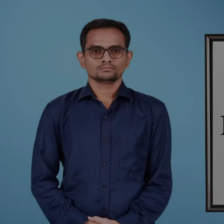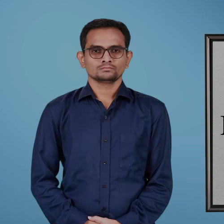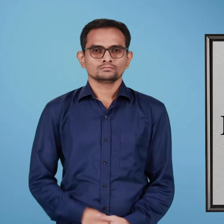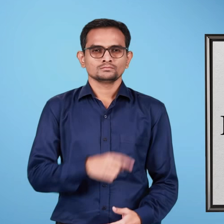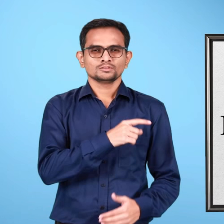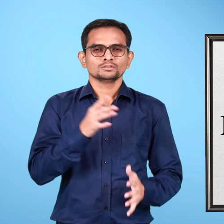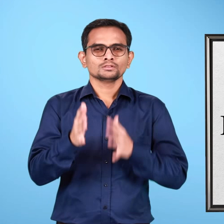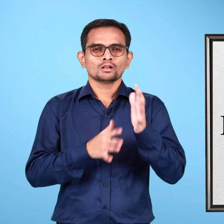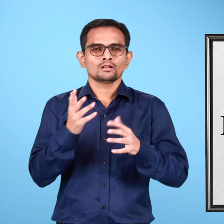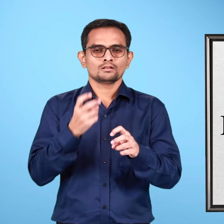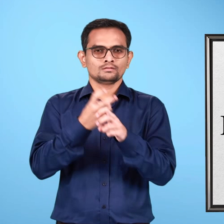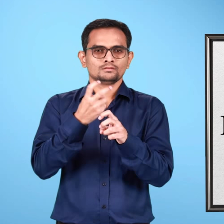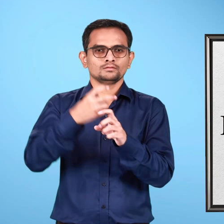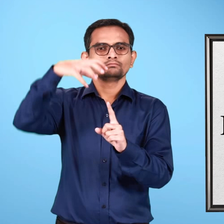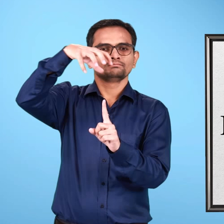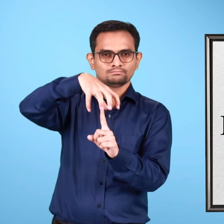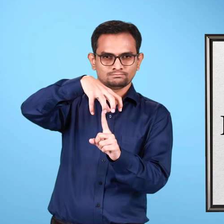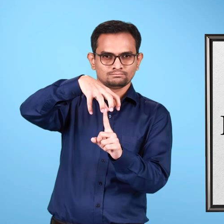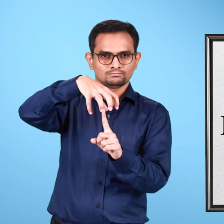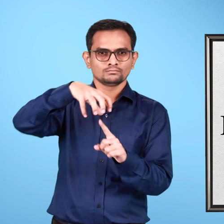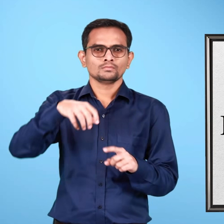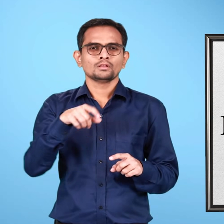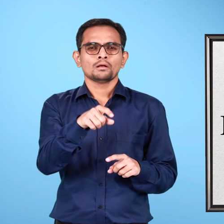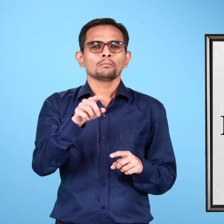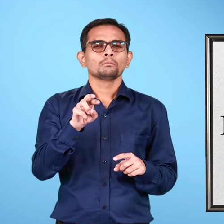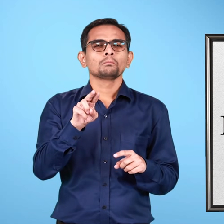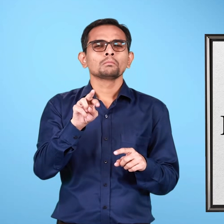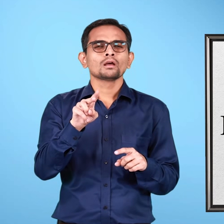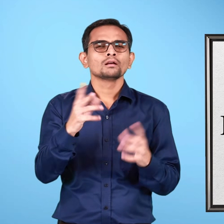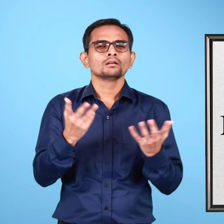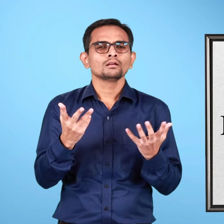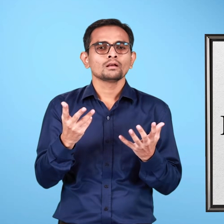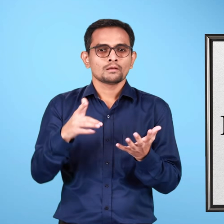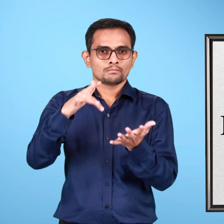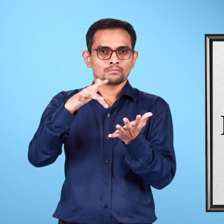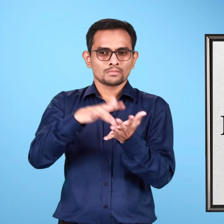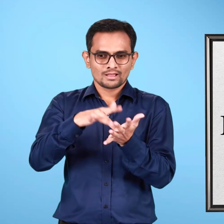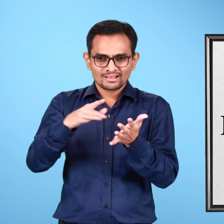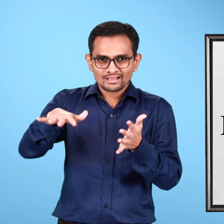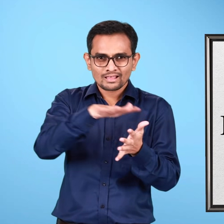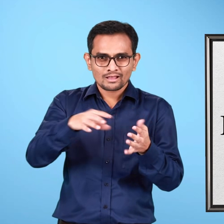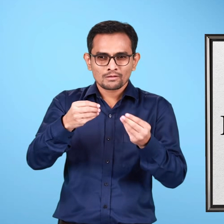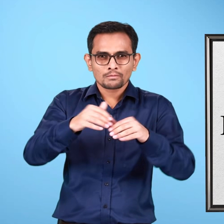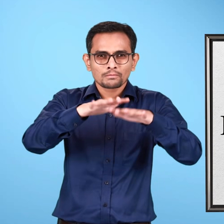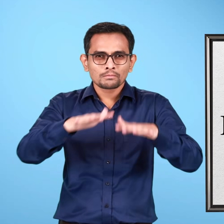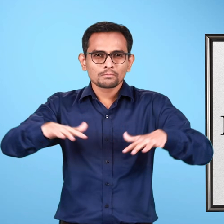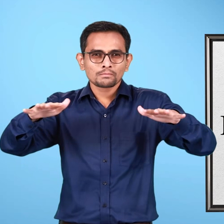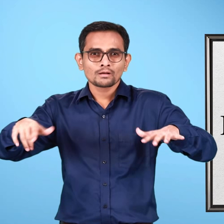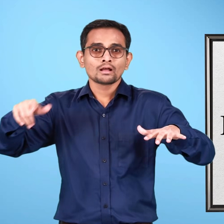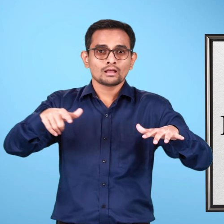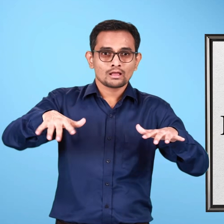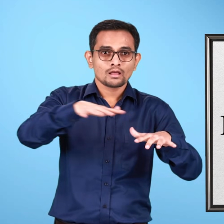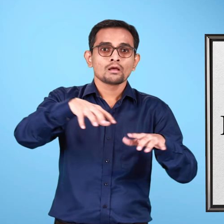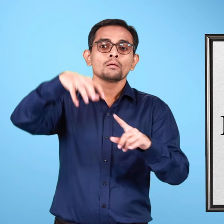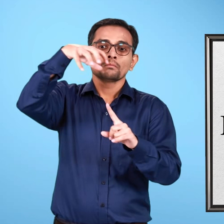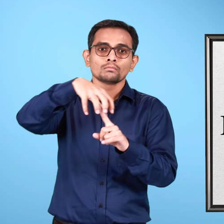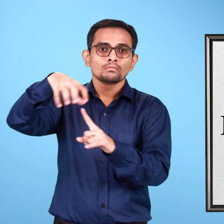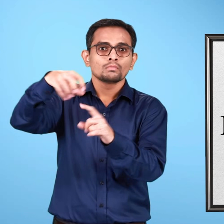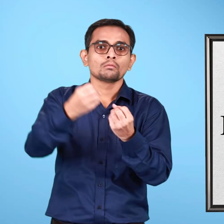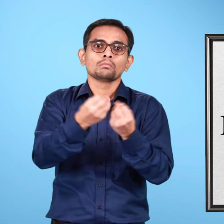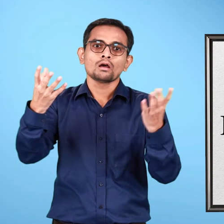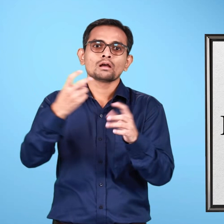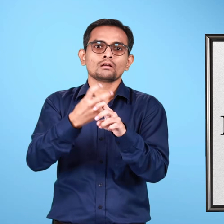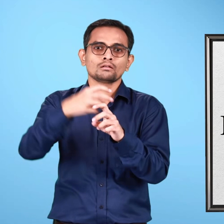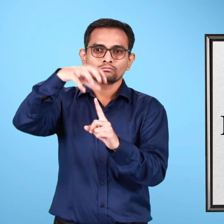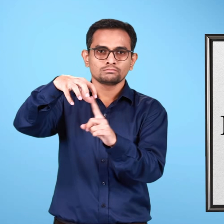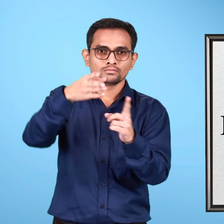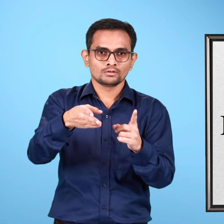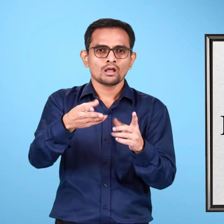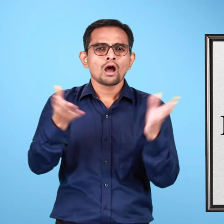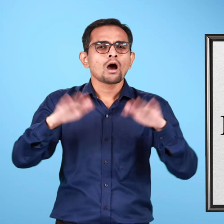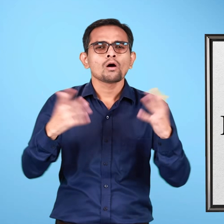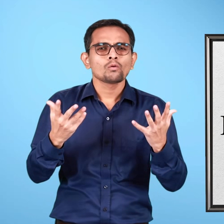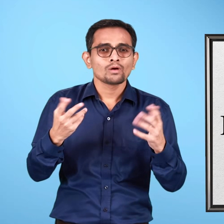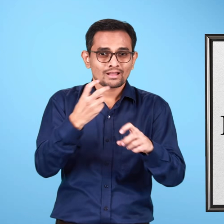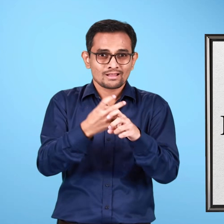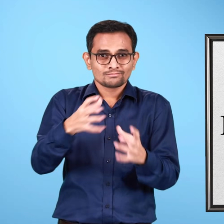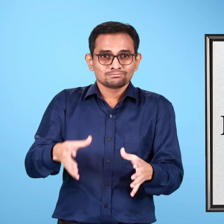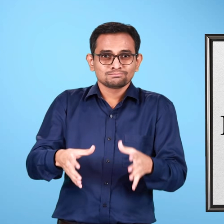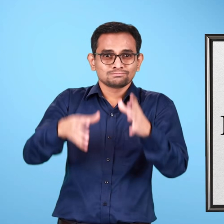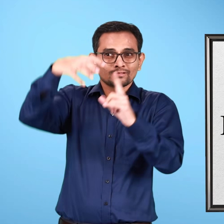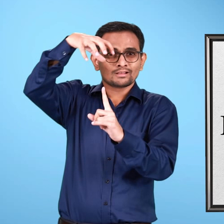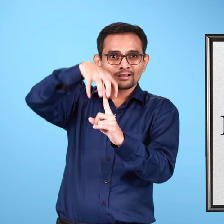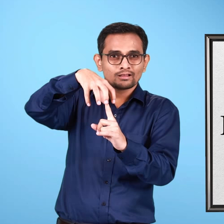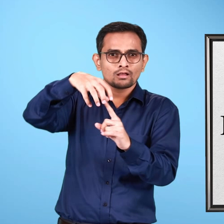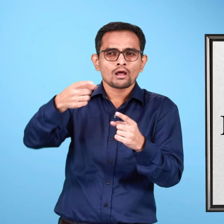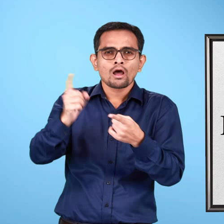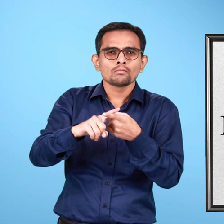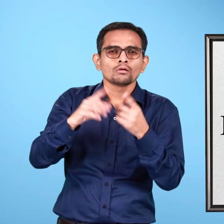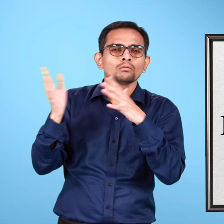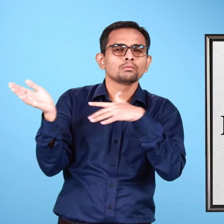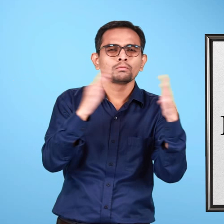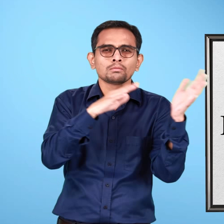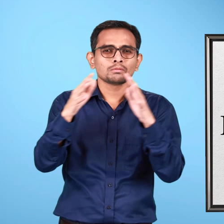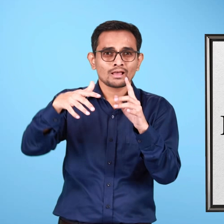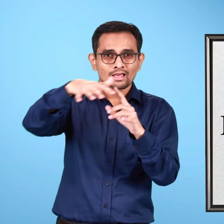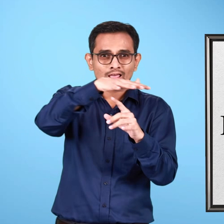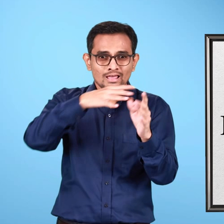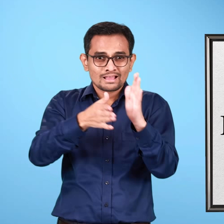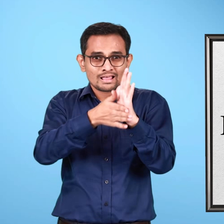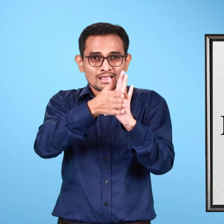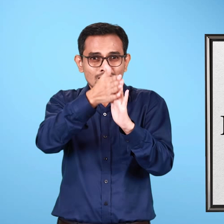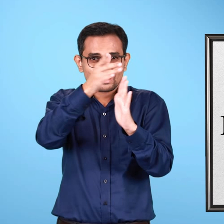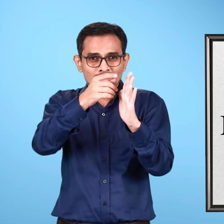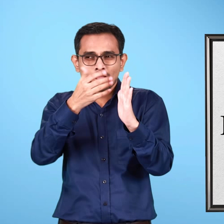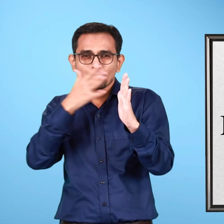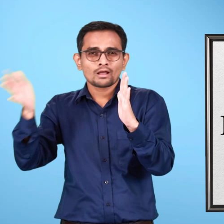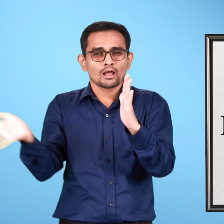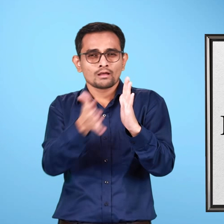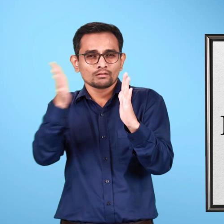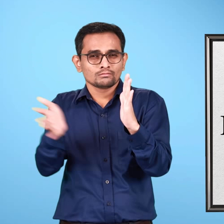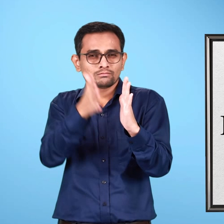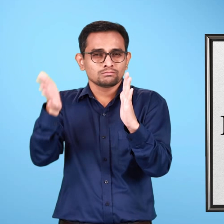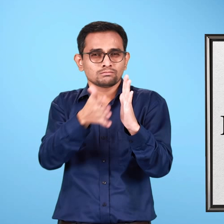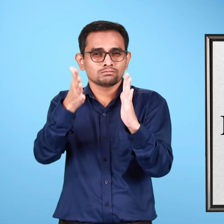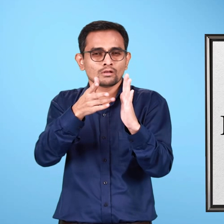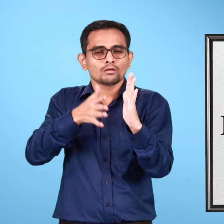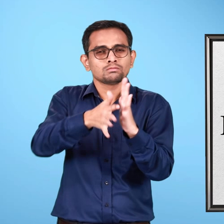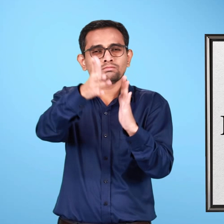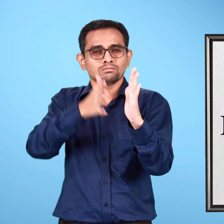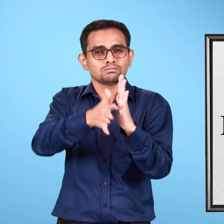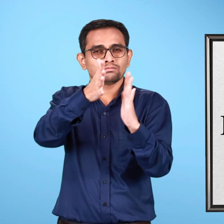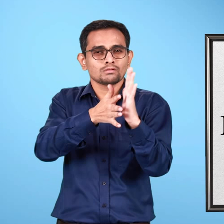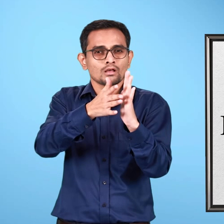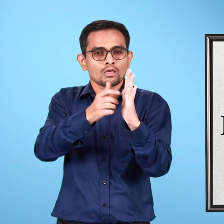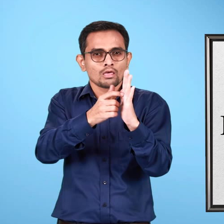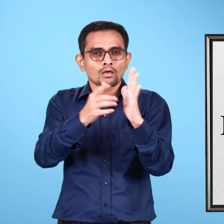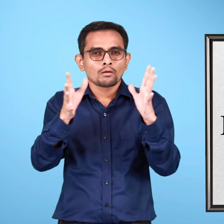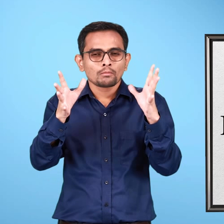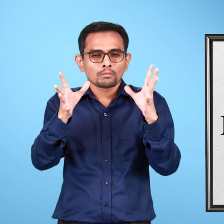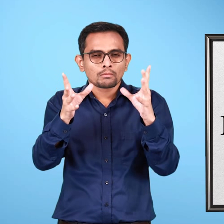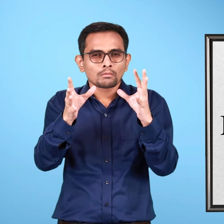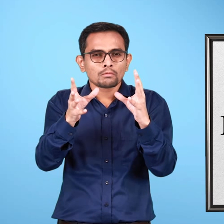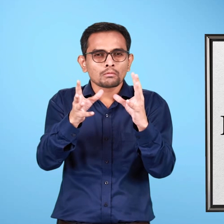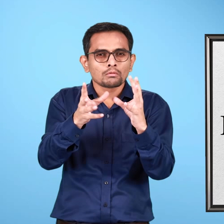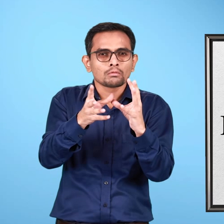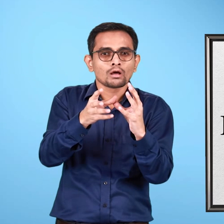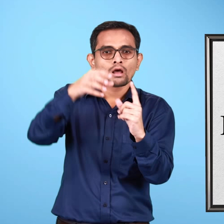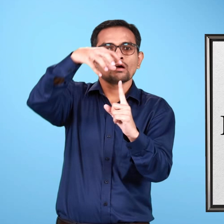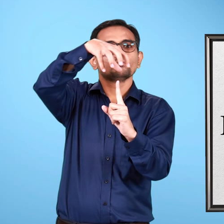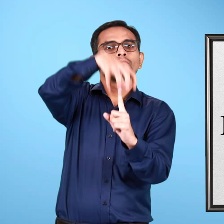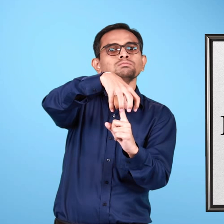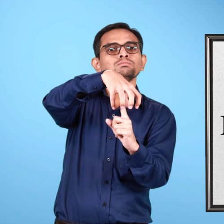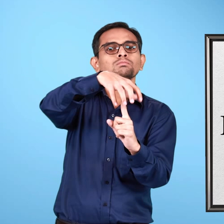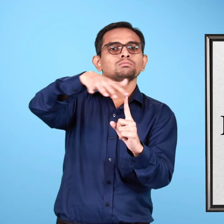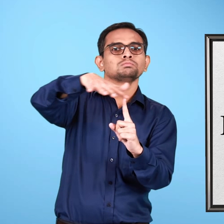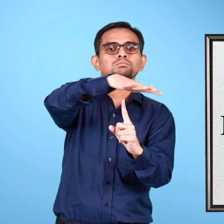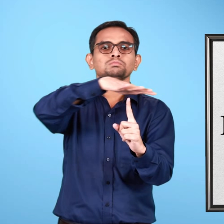Mushroom Rocks The sign for mushroom rocks is this. Mushroom rocks are found in deserts. These are formed when wind erodes the lower section of a rock more than Therefore, such rocks have narrower base and wider top,